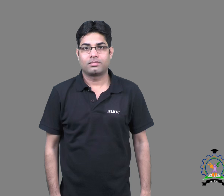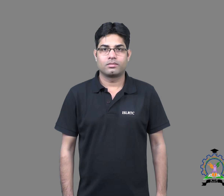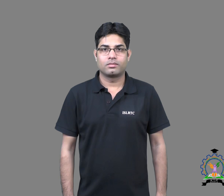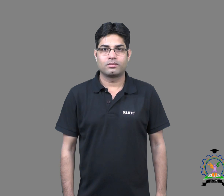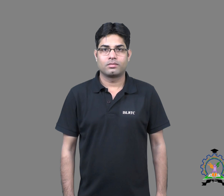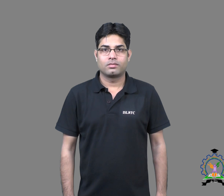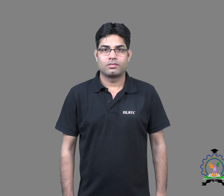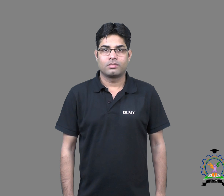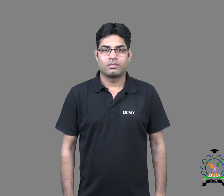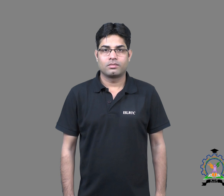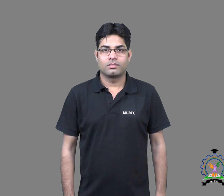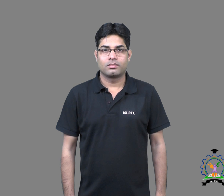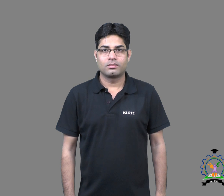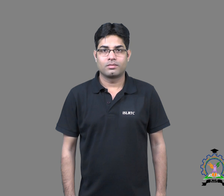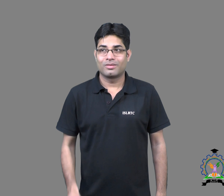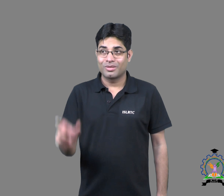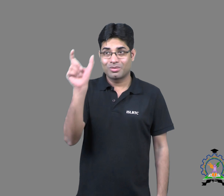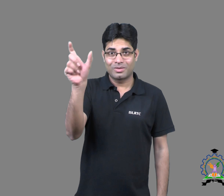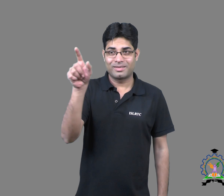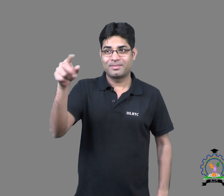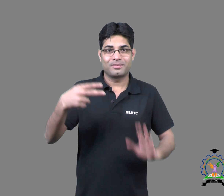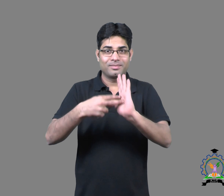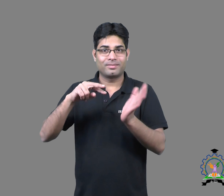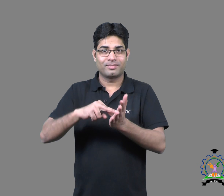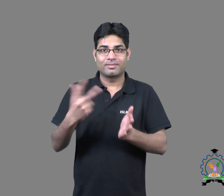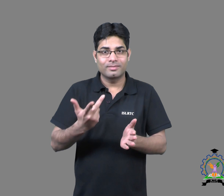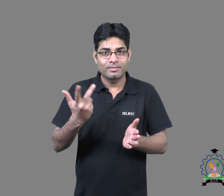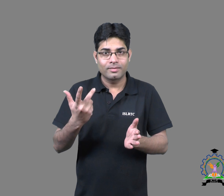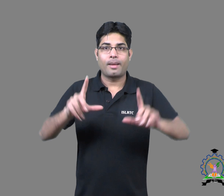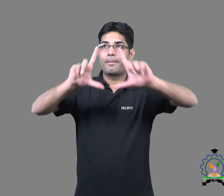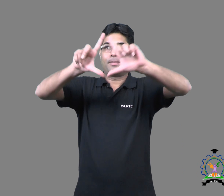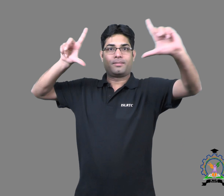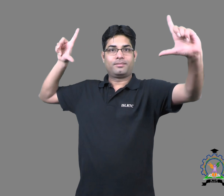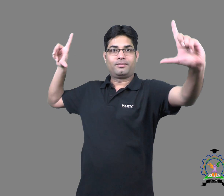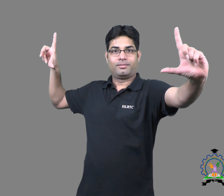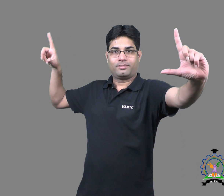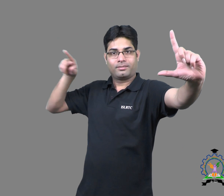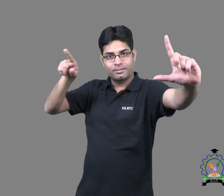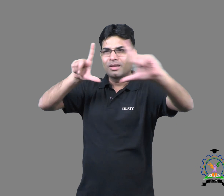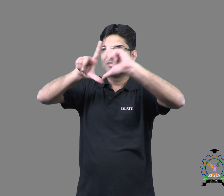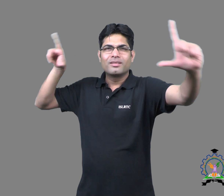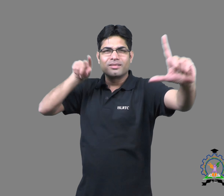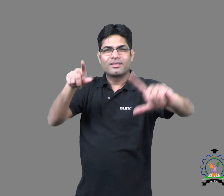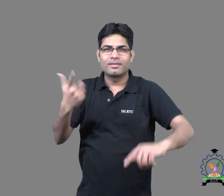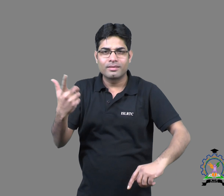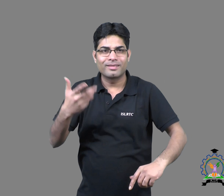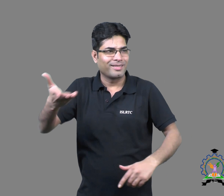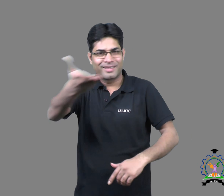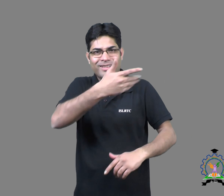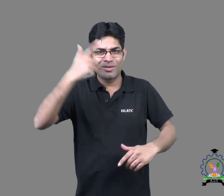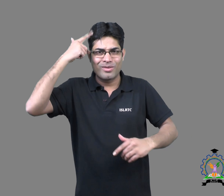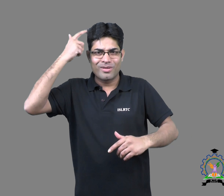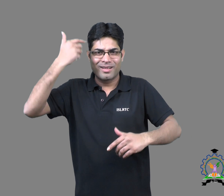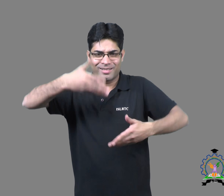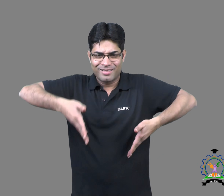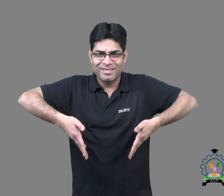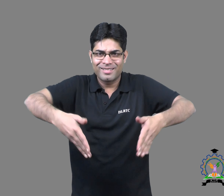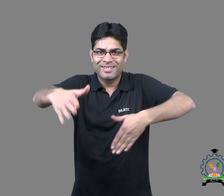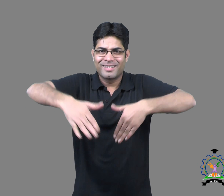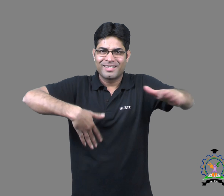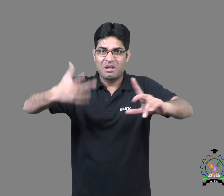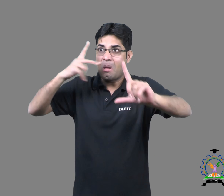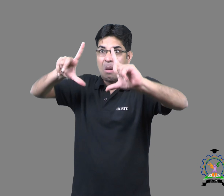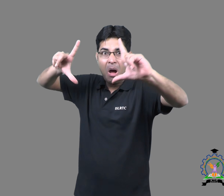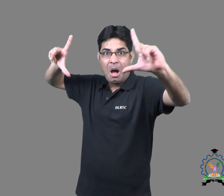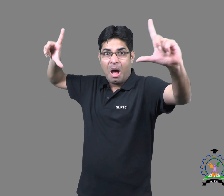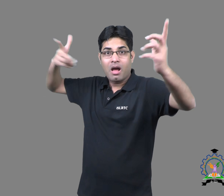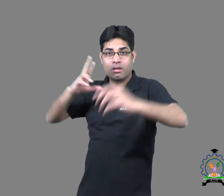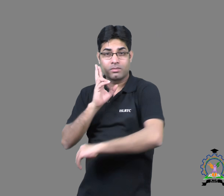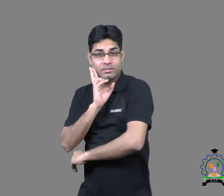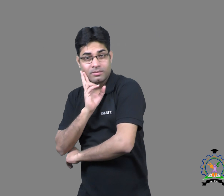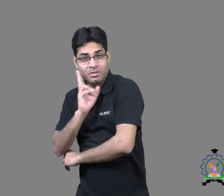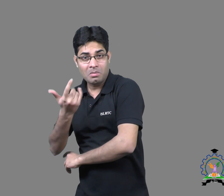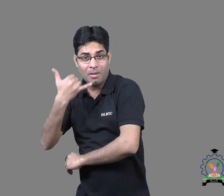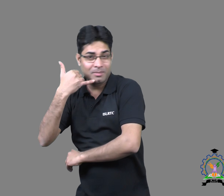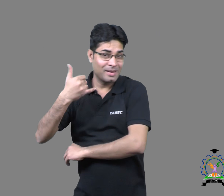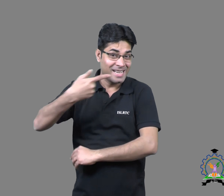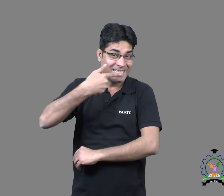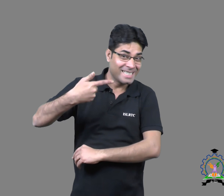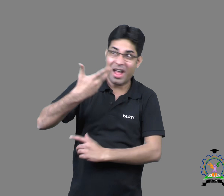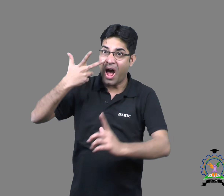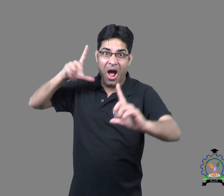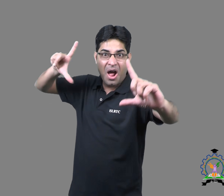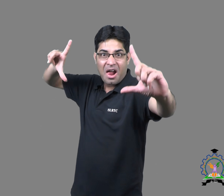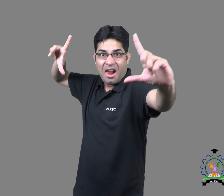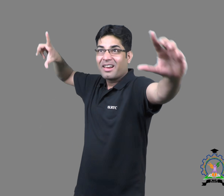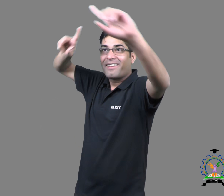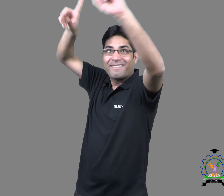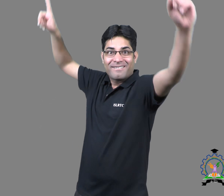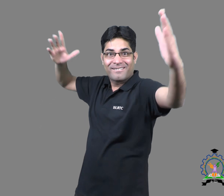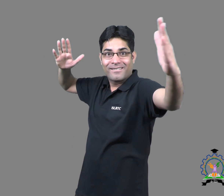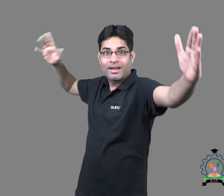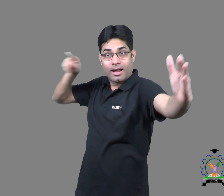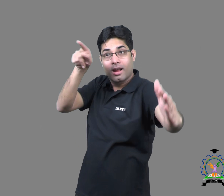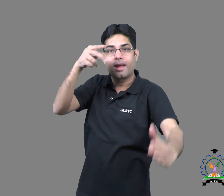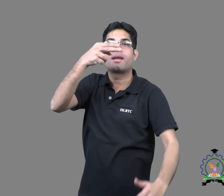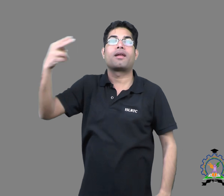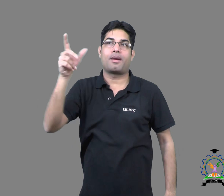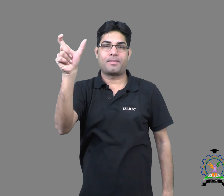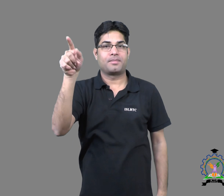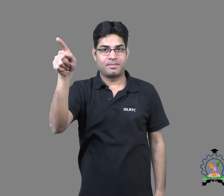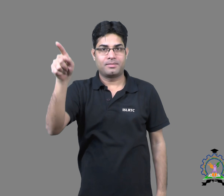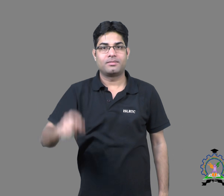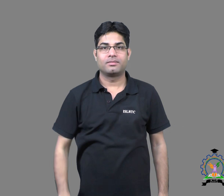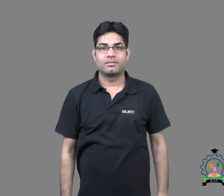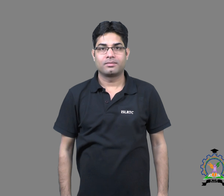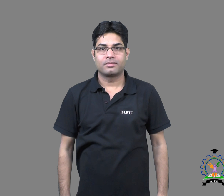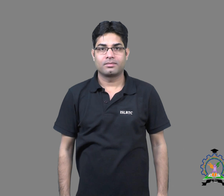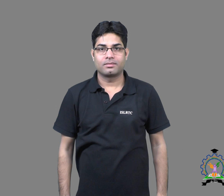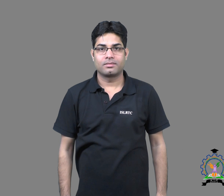Billboard